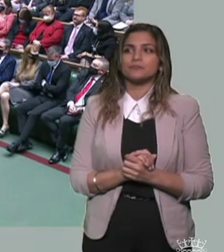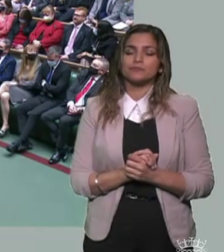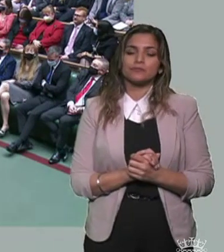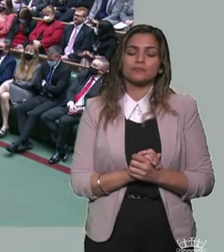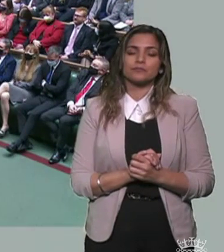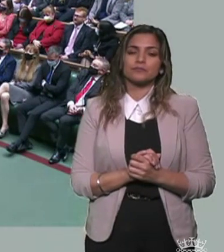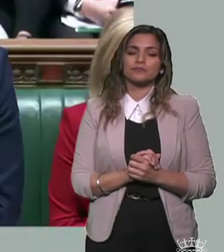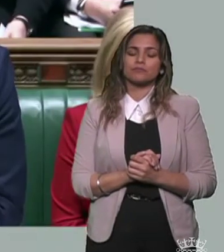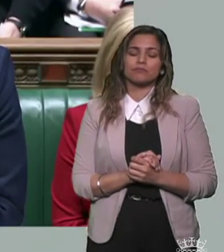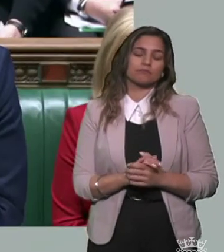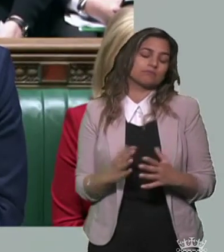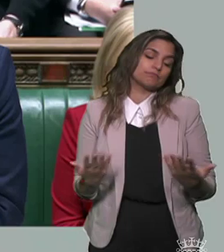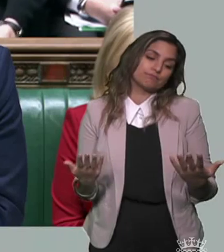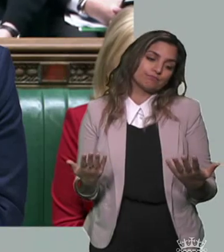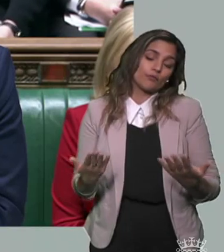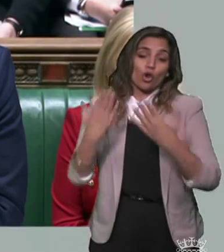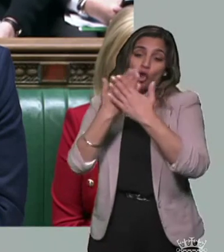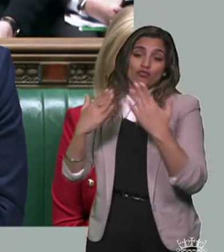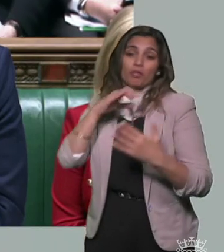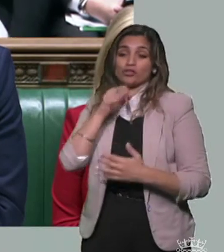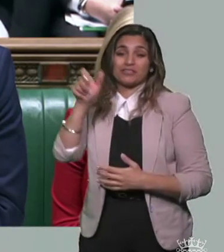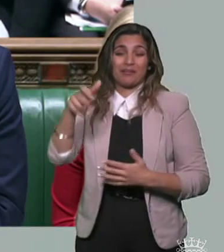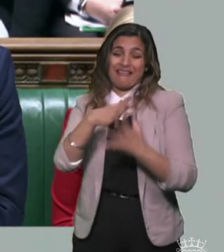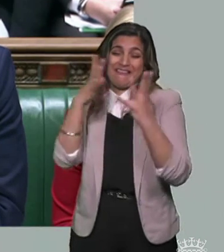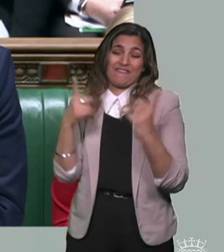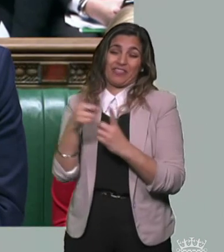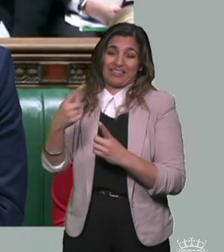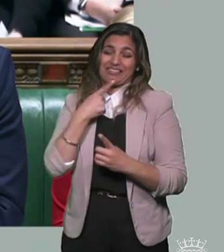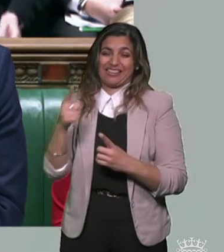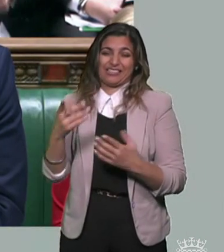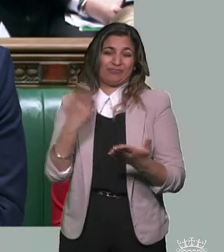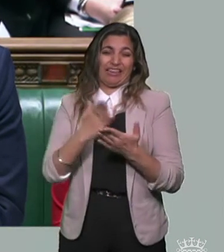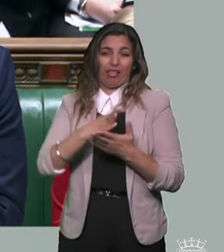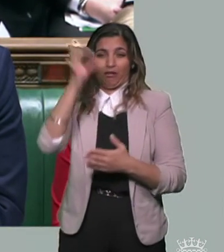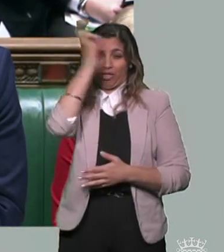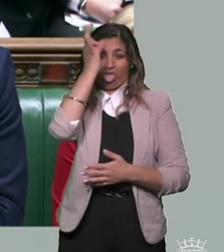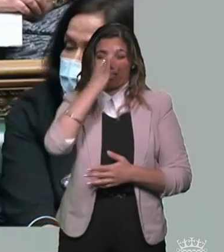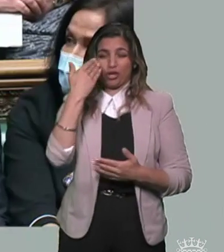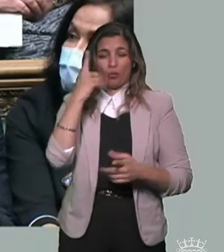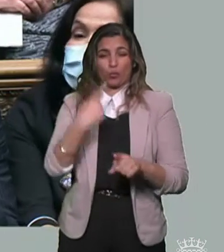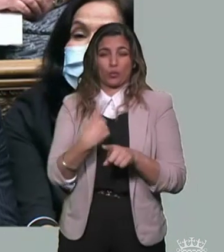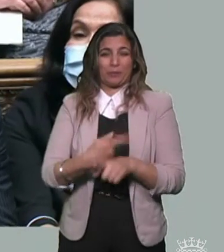I am afraid the honourable Gentleman, in everything he said just now, plainly does not know what he is talking about.